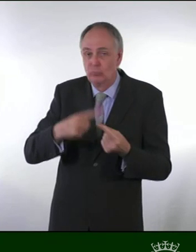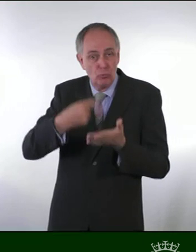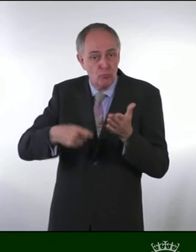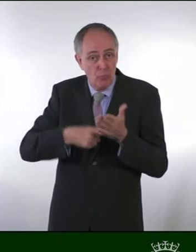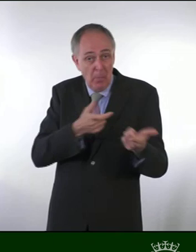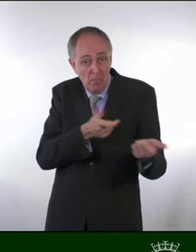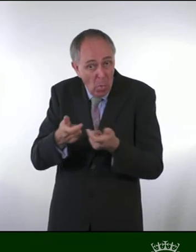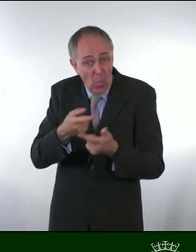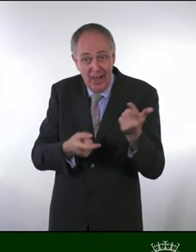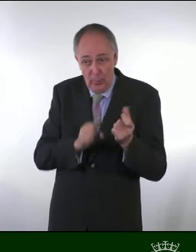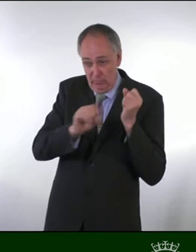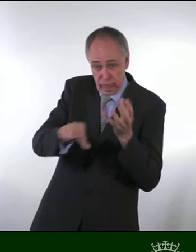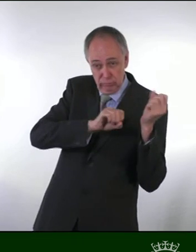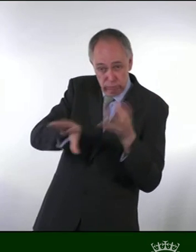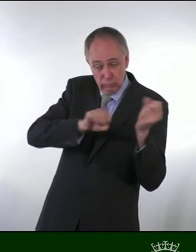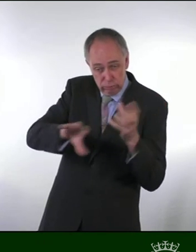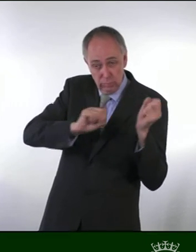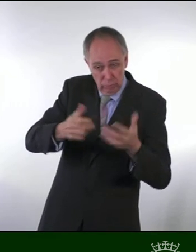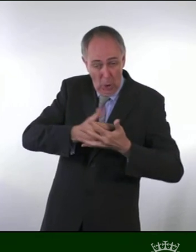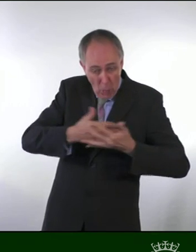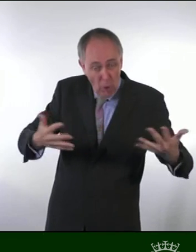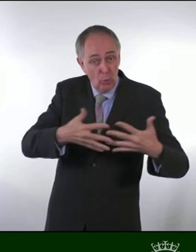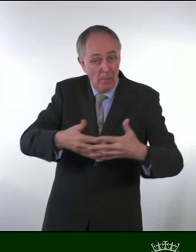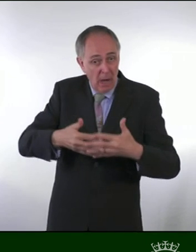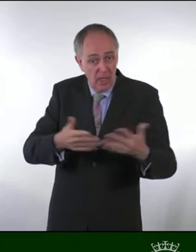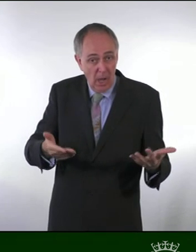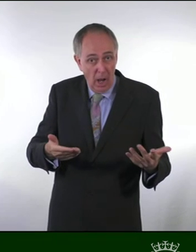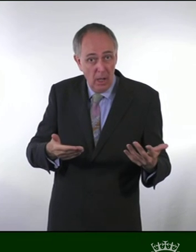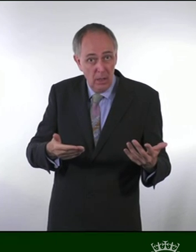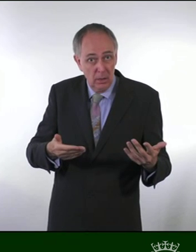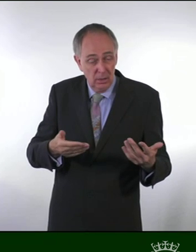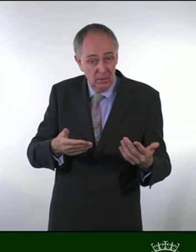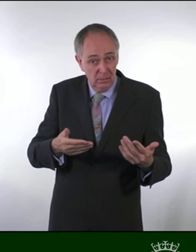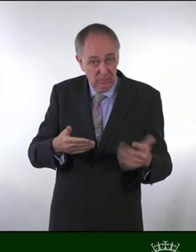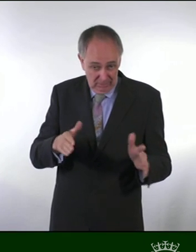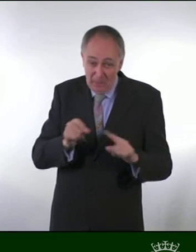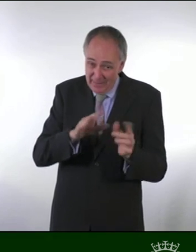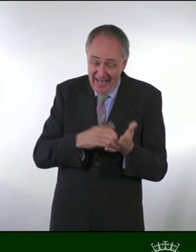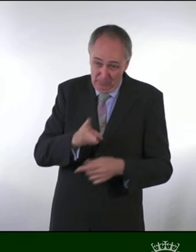The Prime Minister must have seen how these weapons are used on American streets.